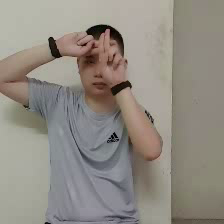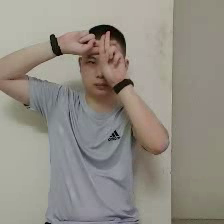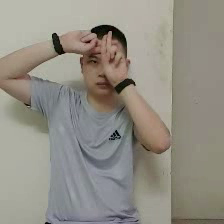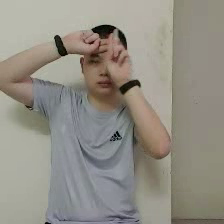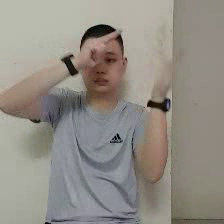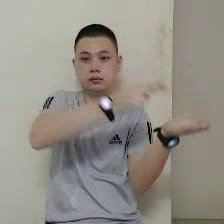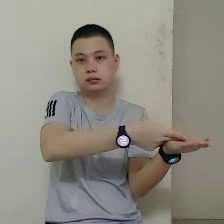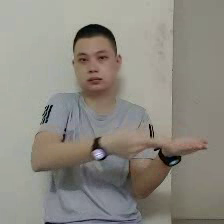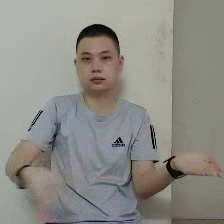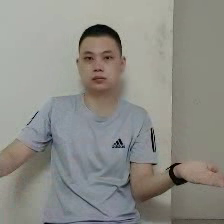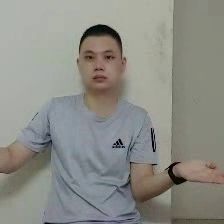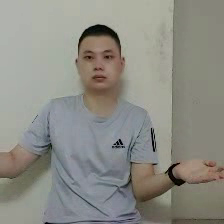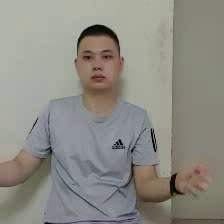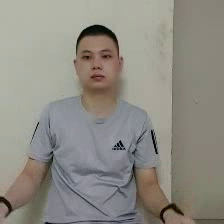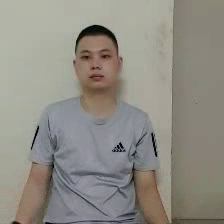Xuất viện